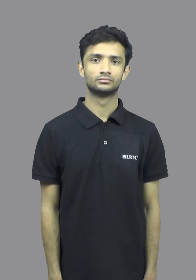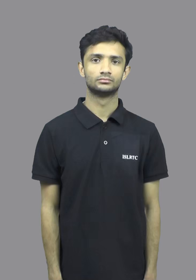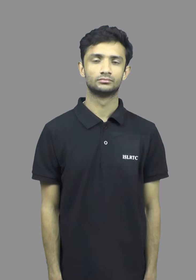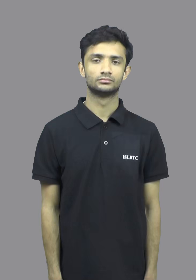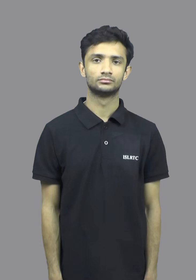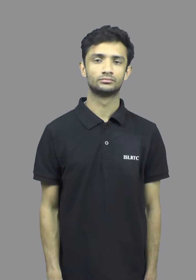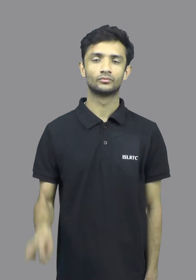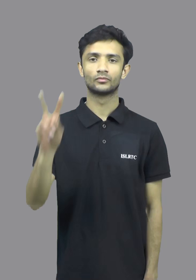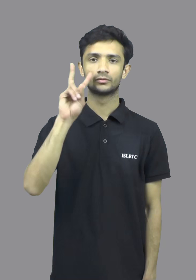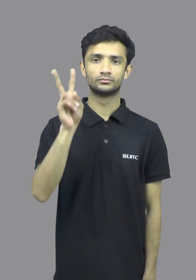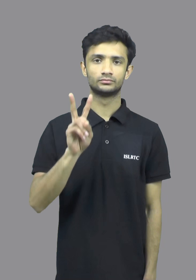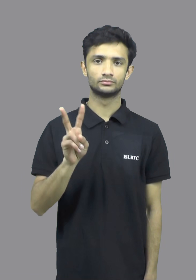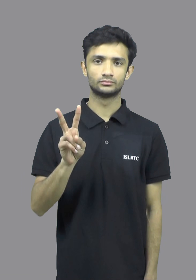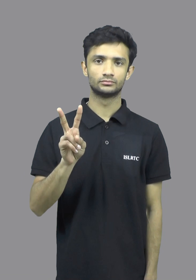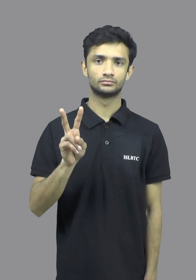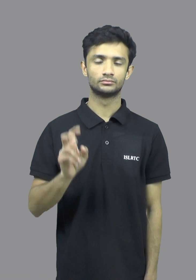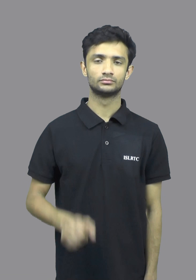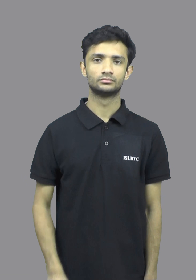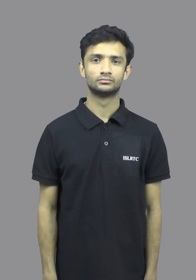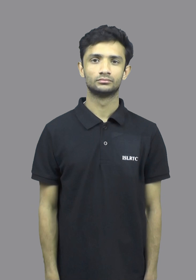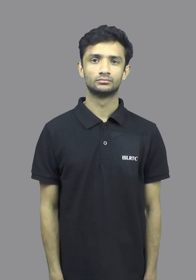Venezuela